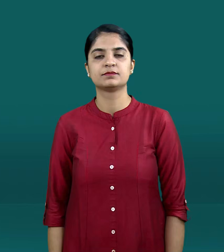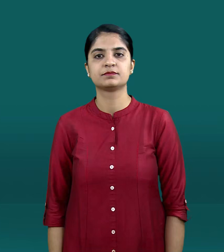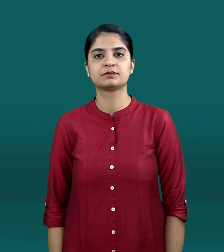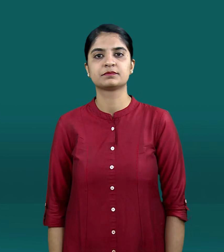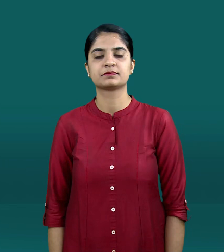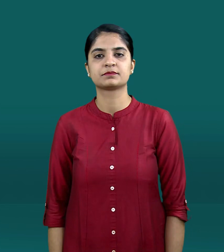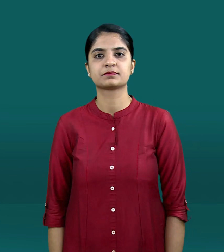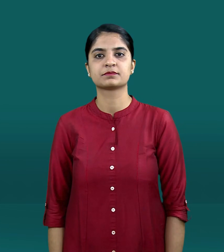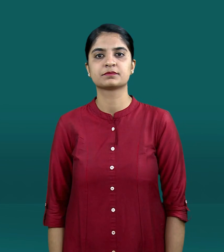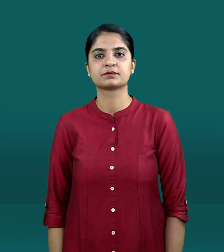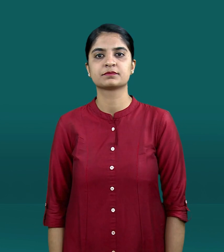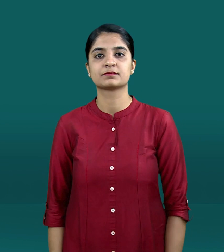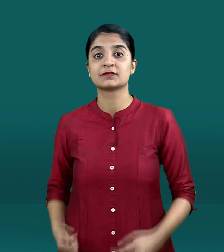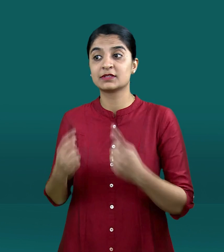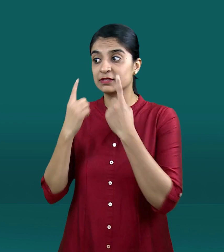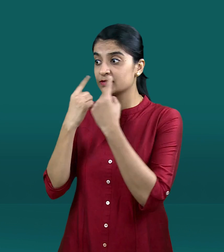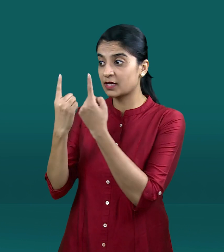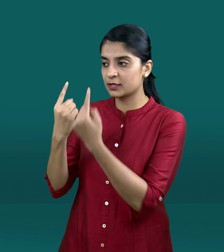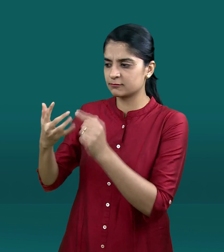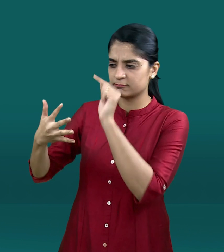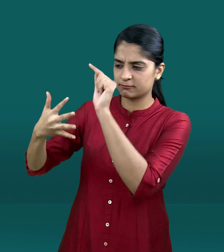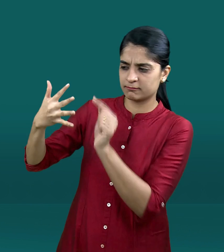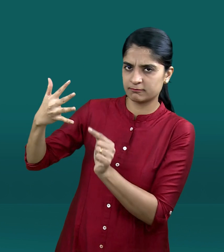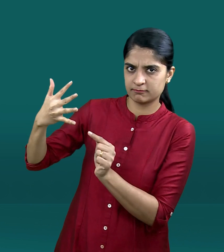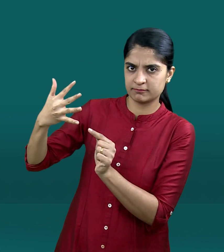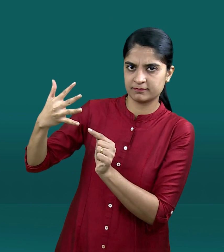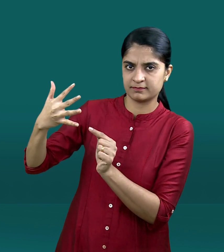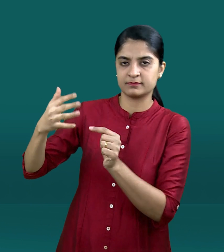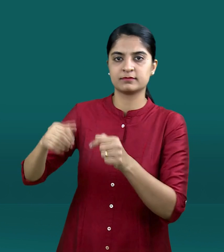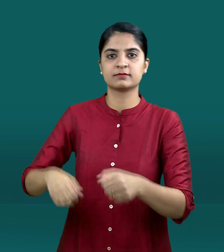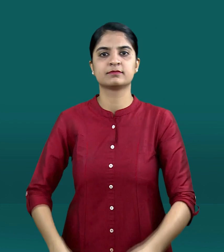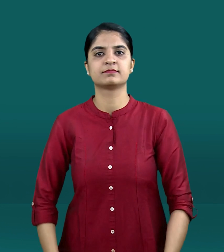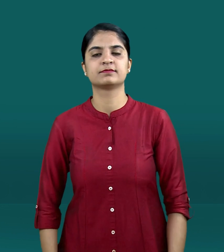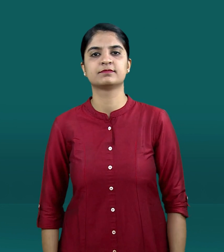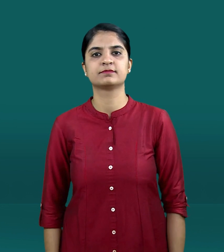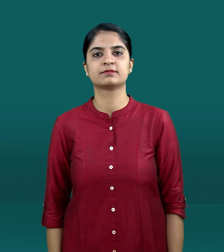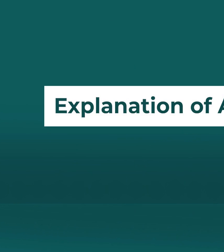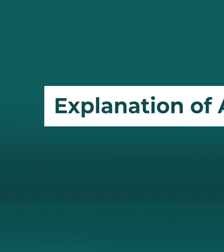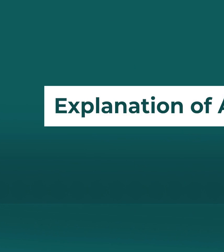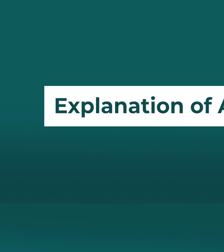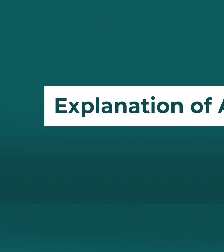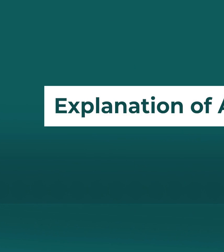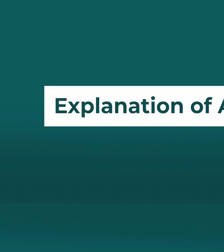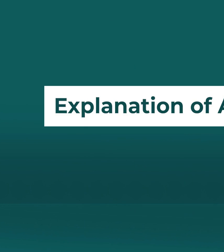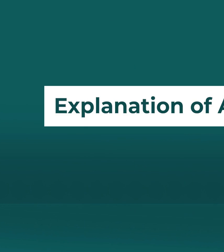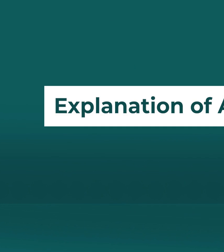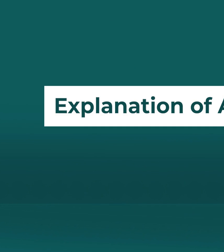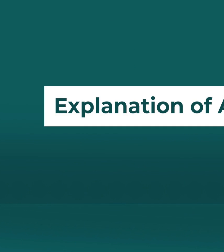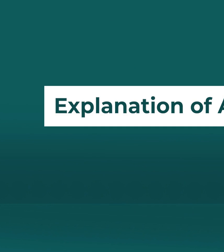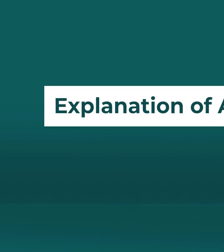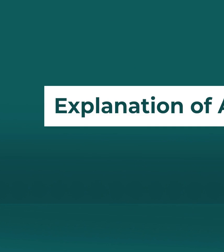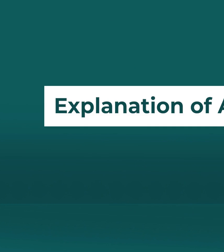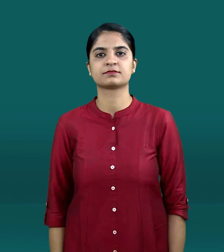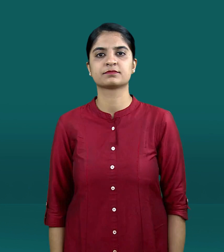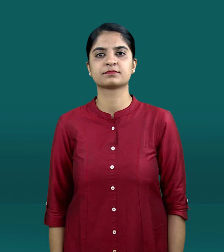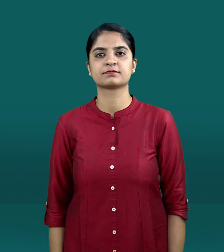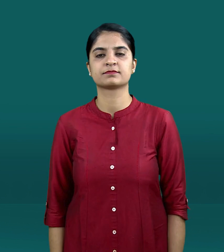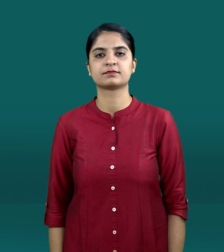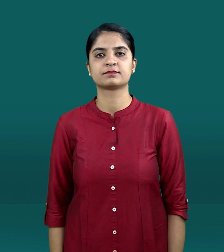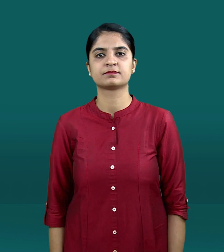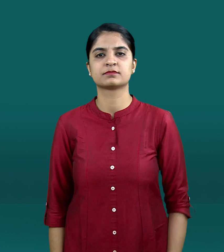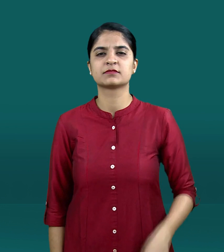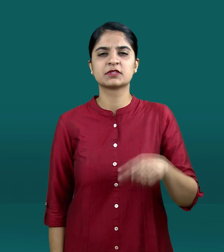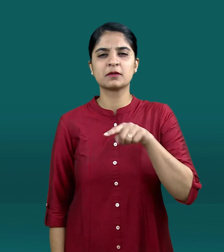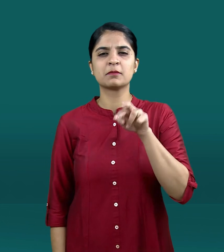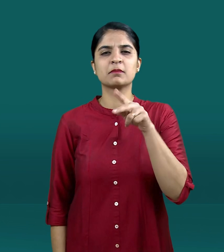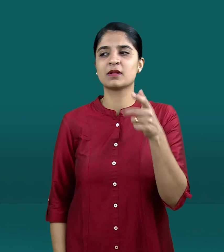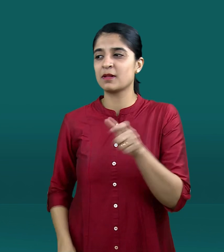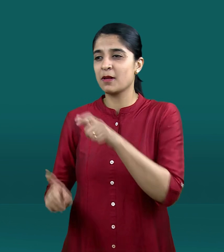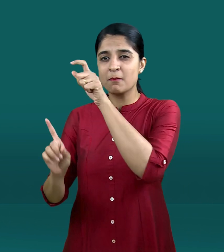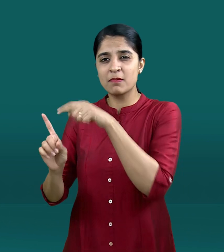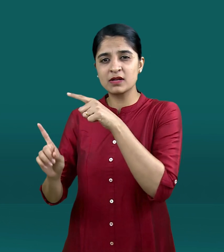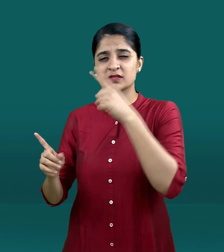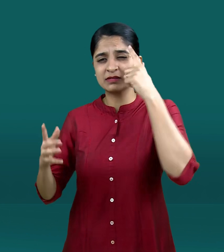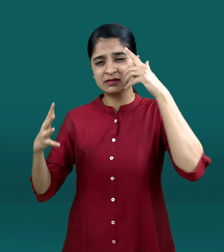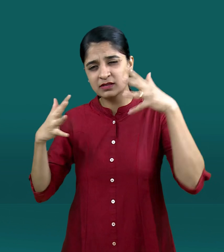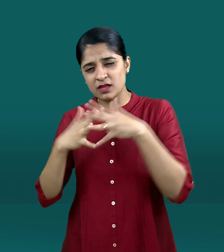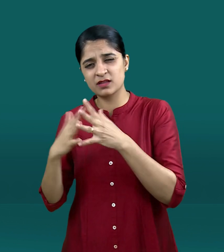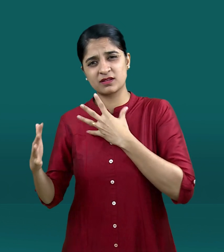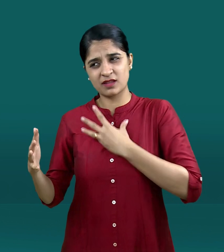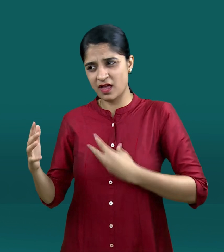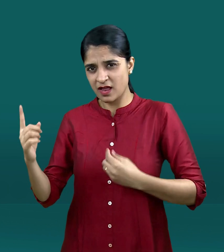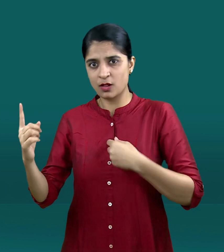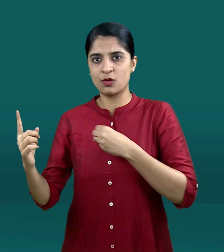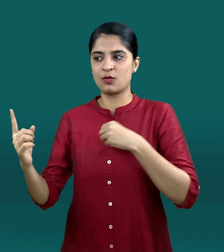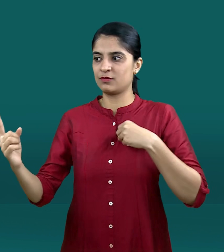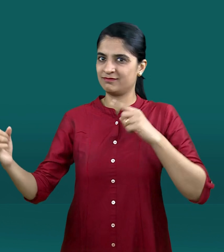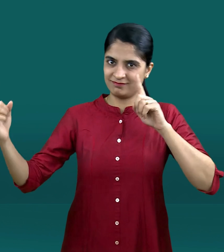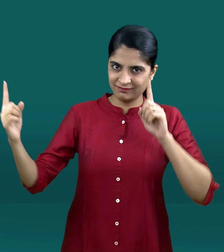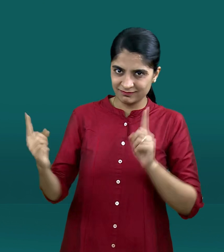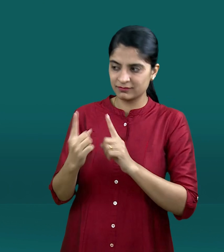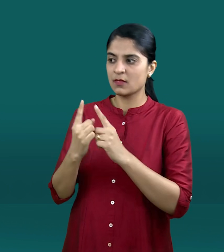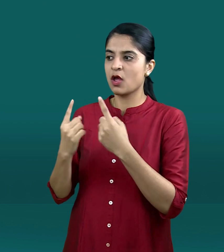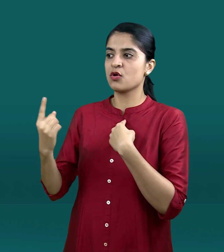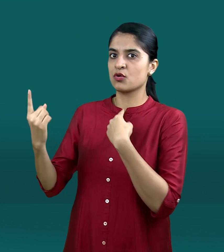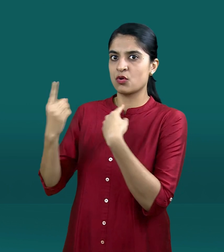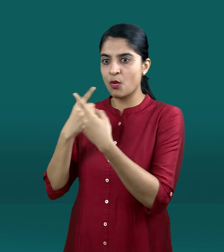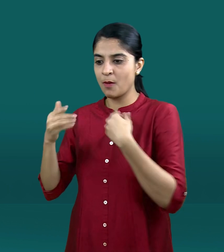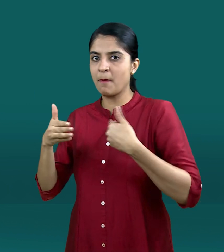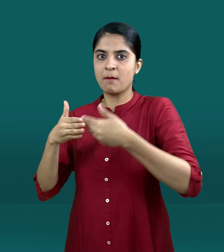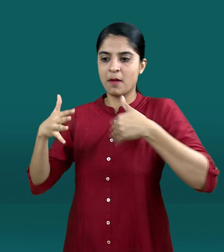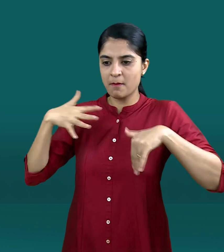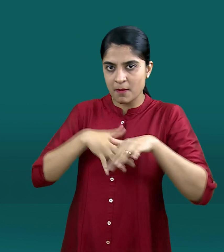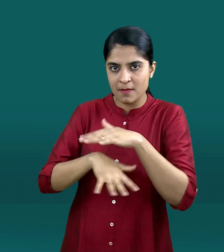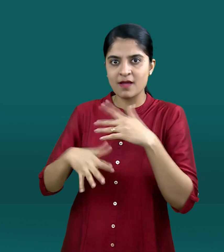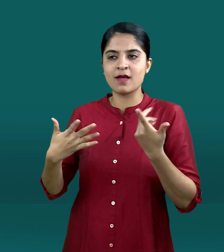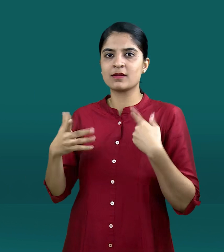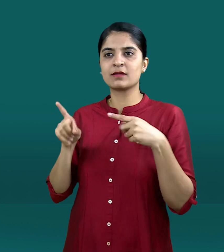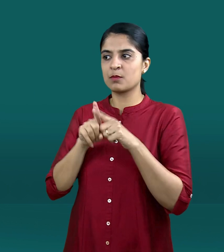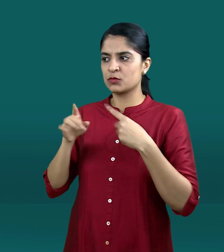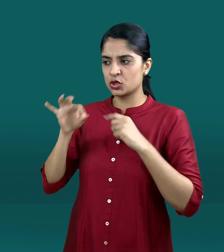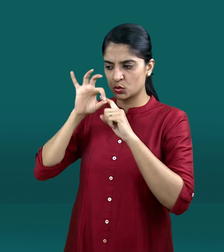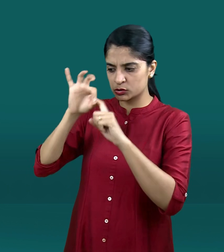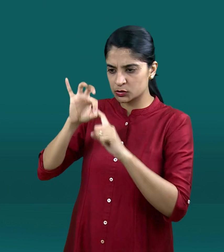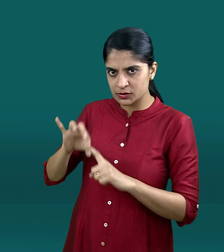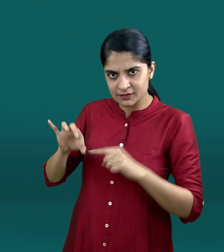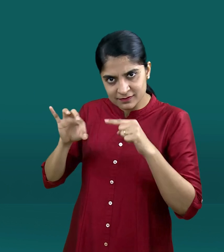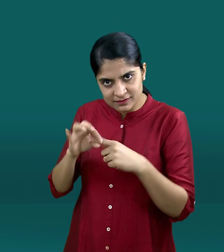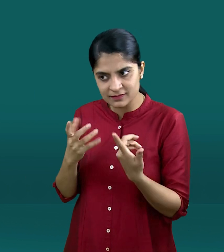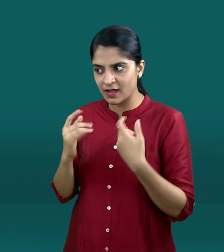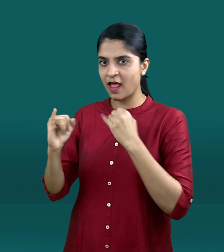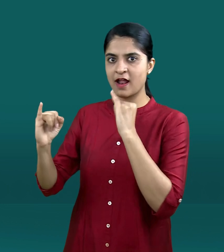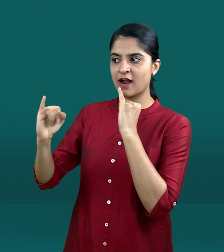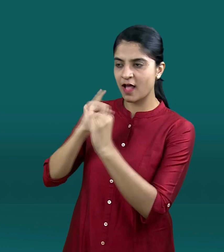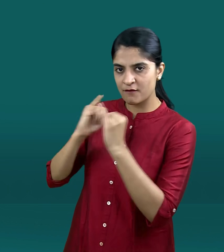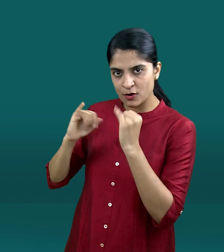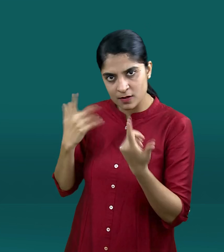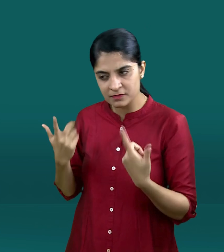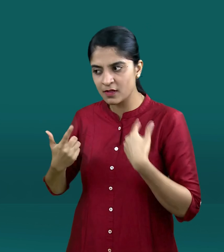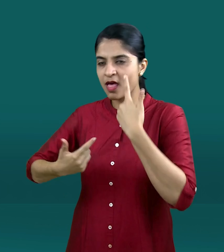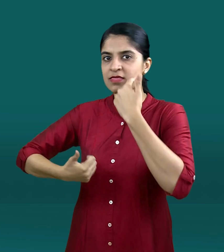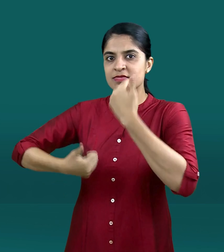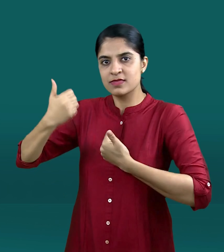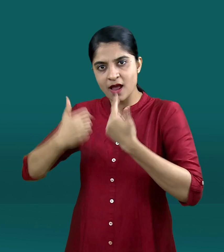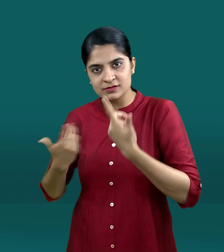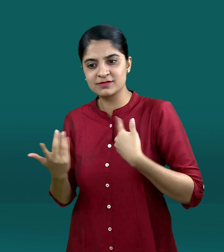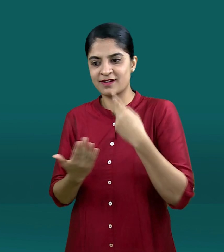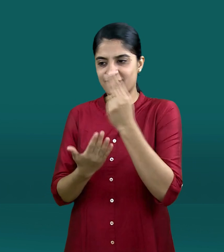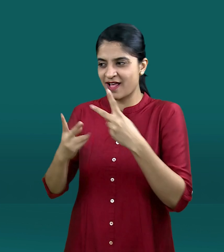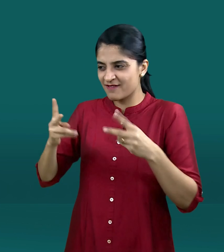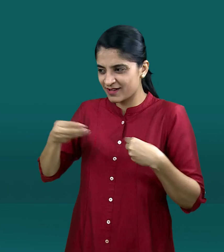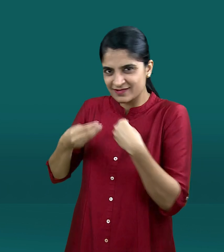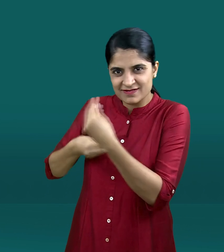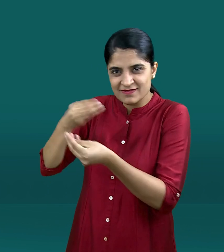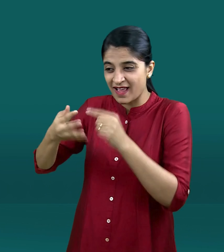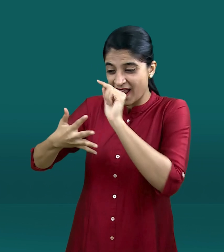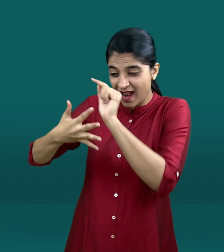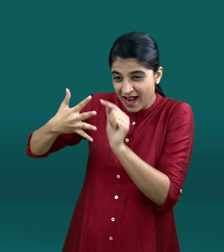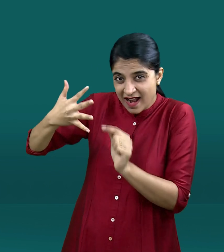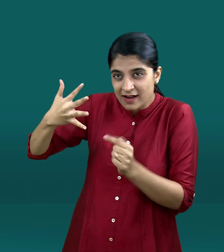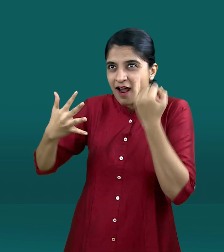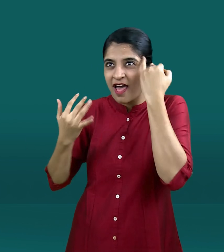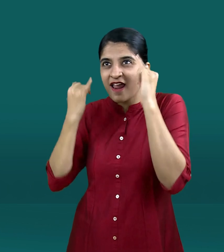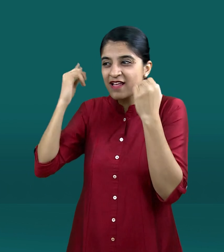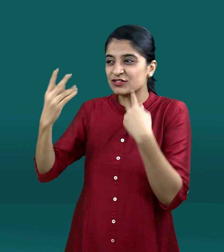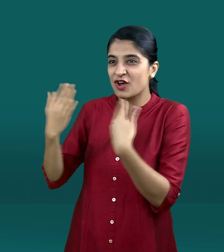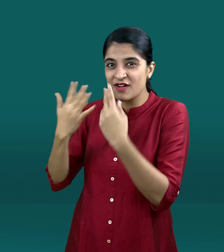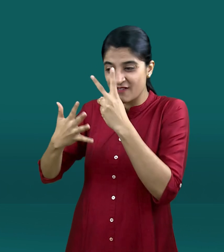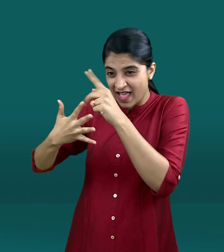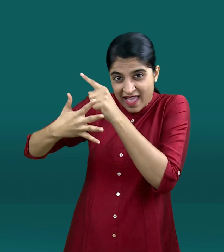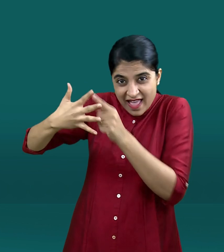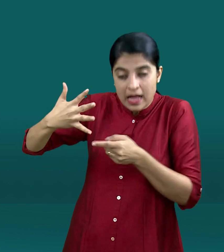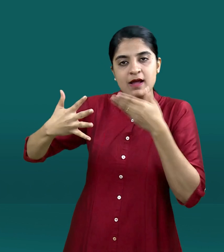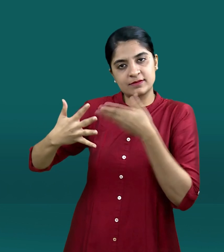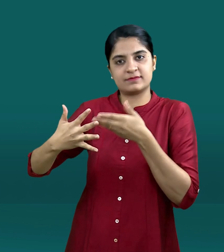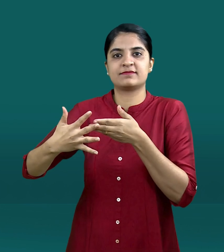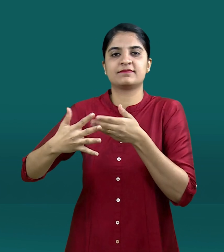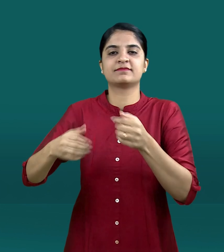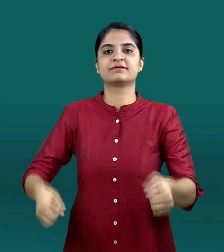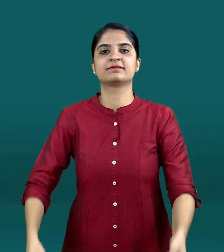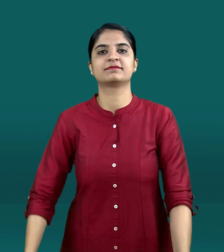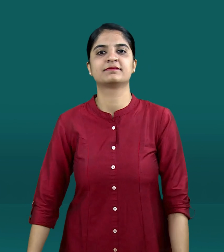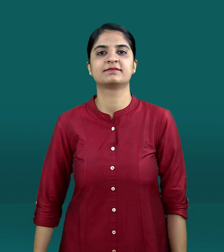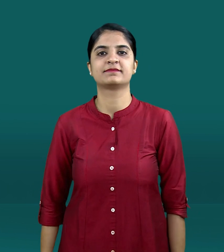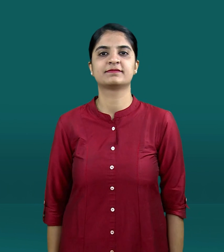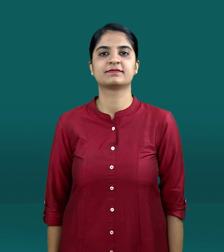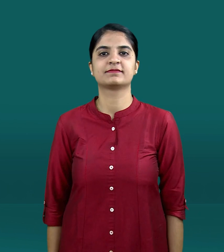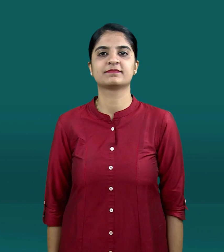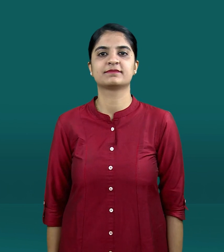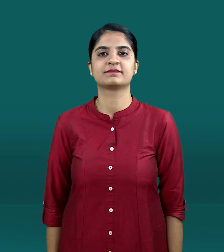Assessment tool